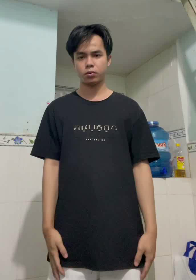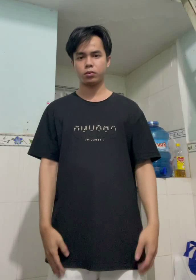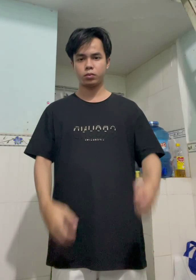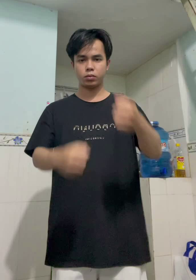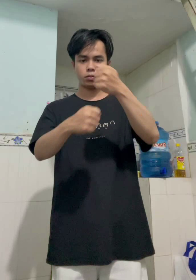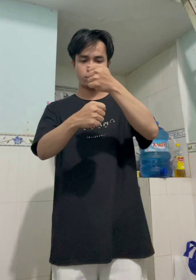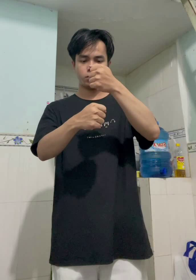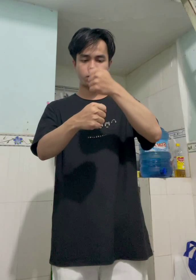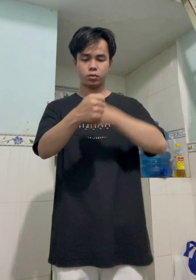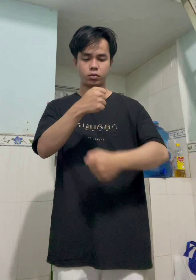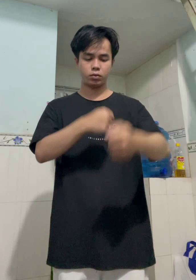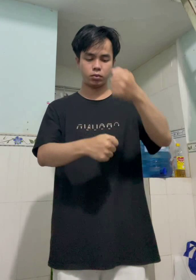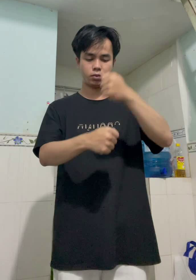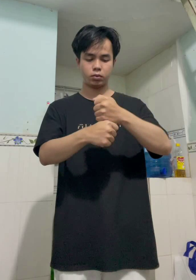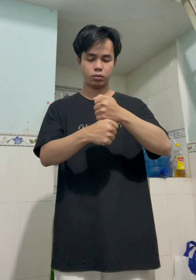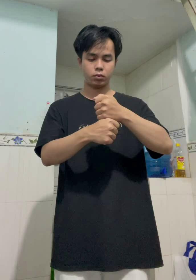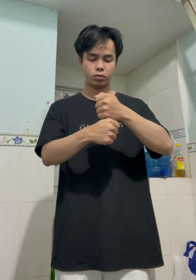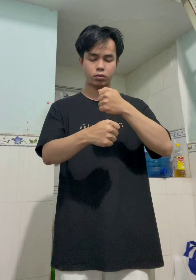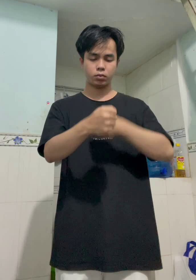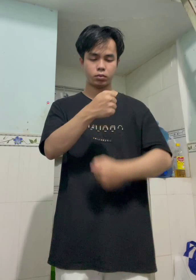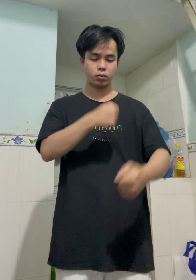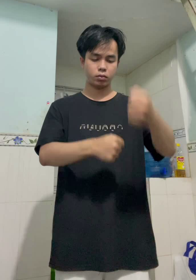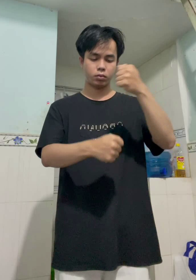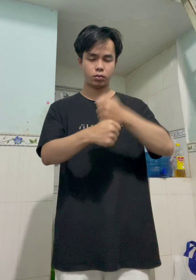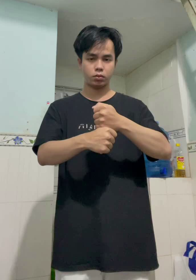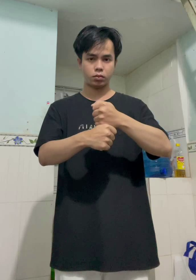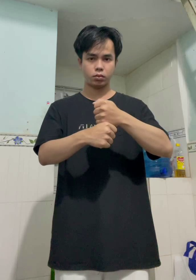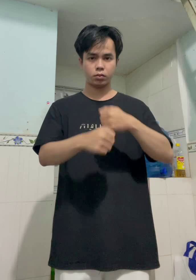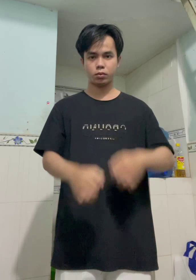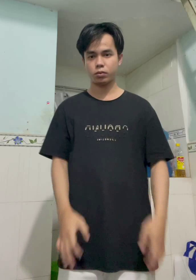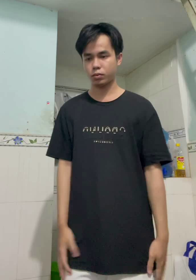quanh nam